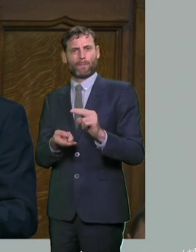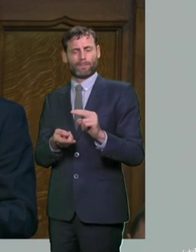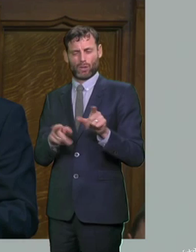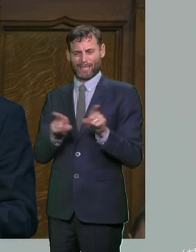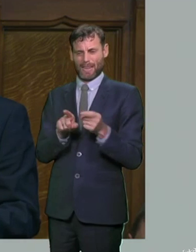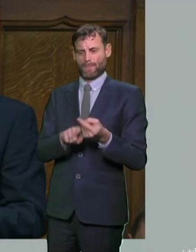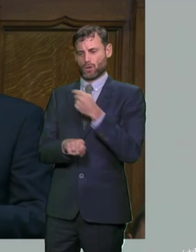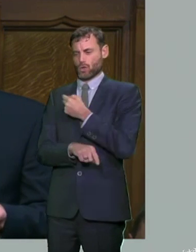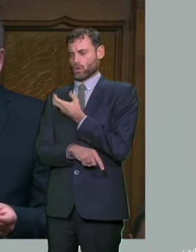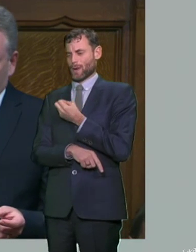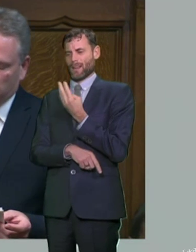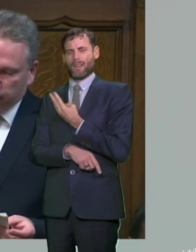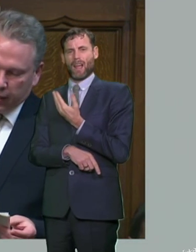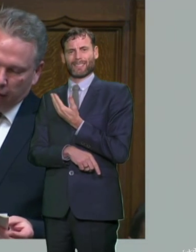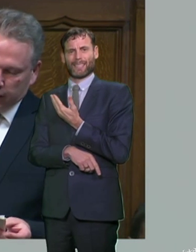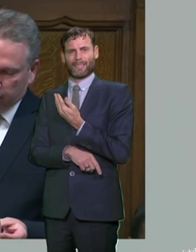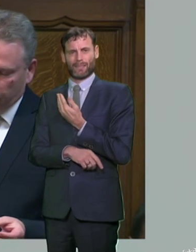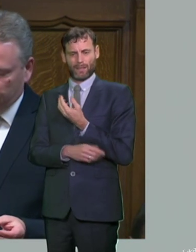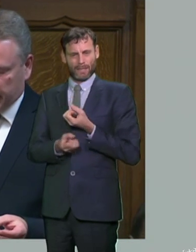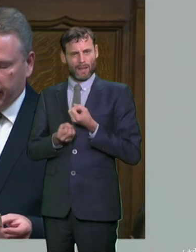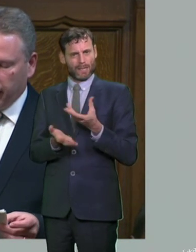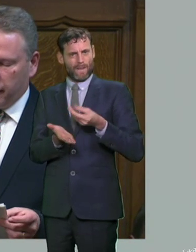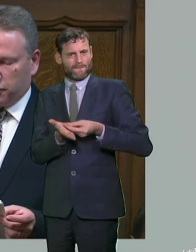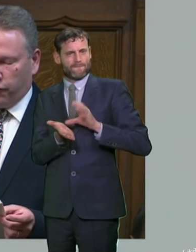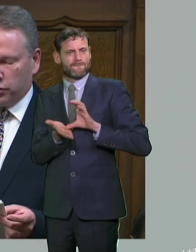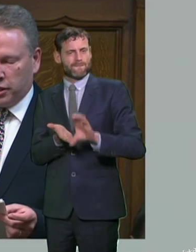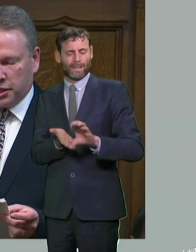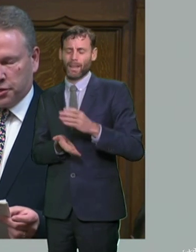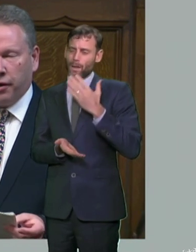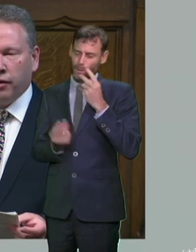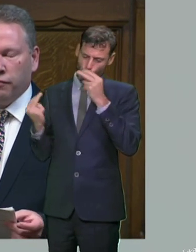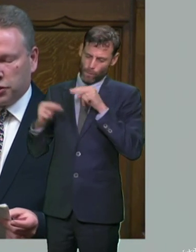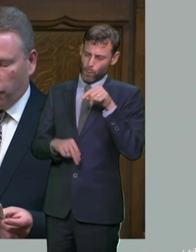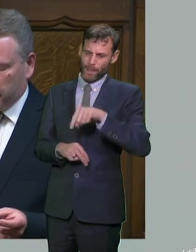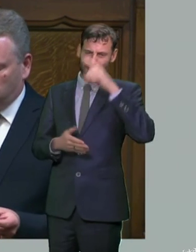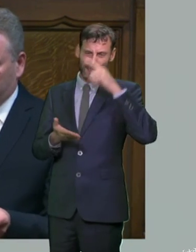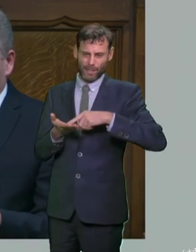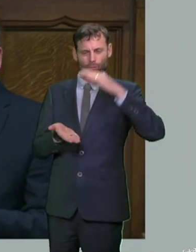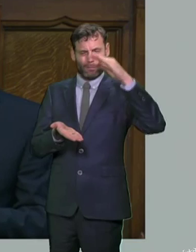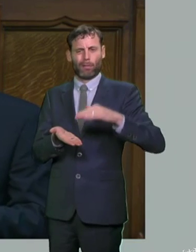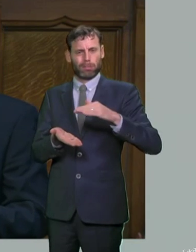Can my right honourable Friend use his influence to cause the Treasury and the Department for Transport to revisit that unfortunate decision?